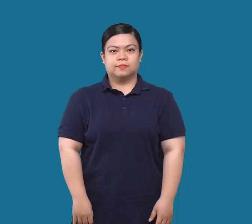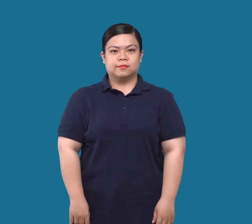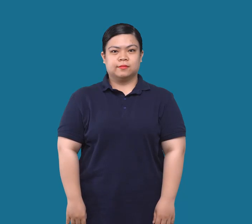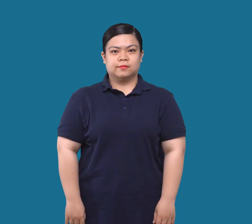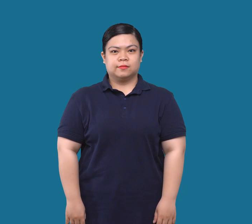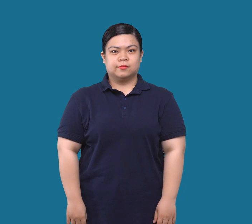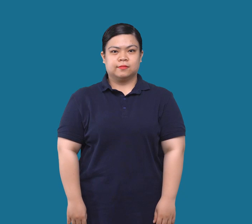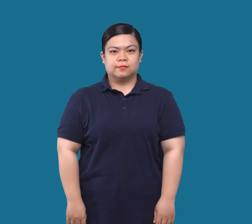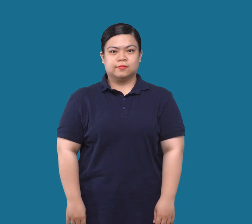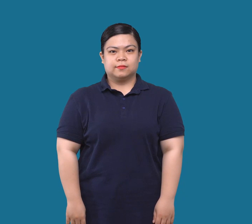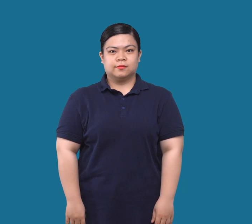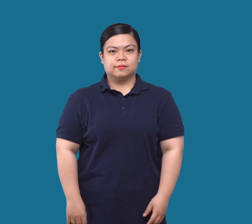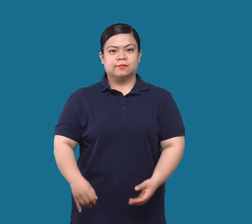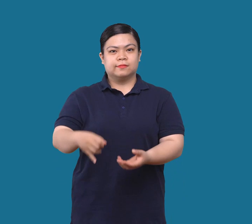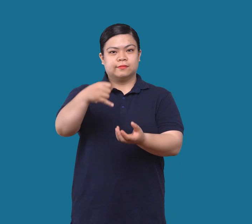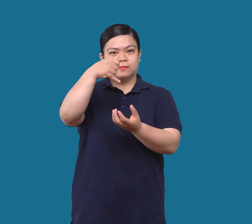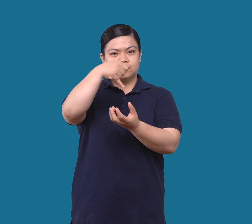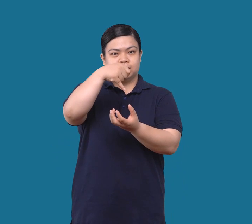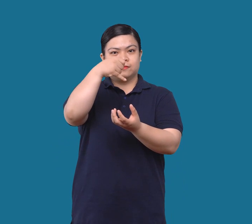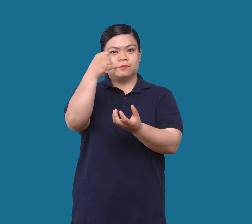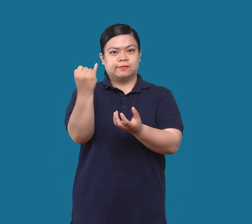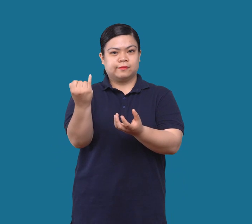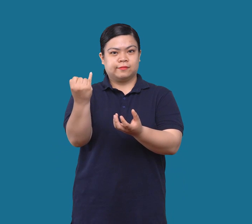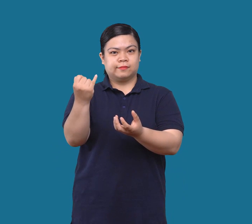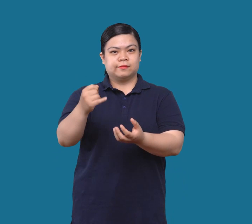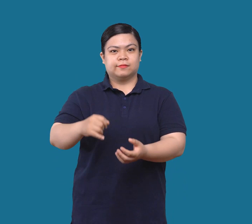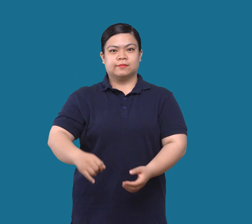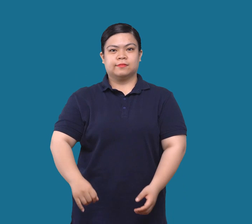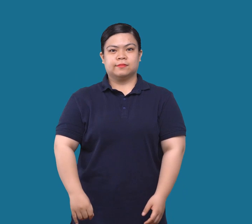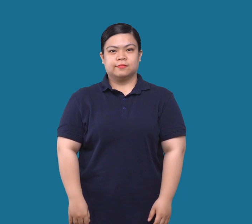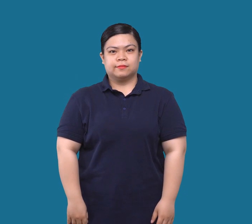quả lê